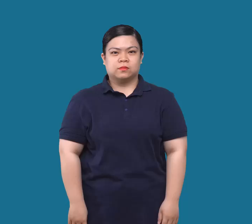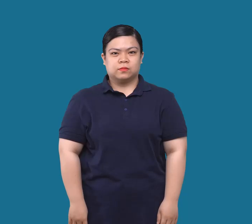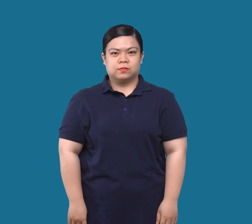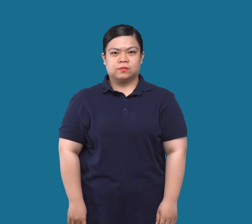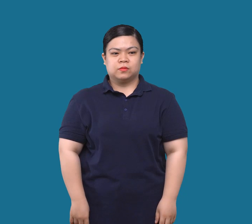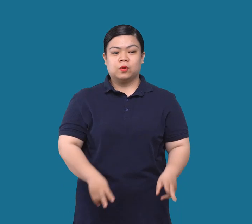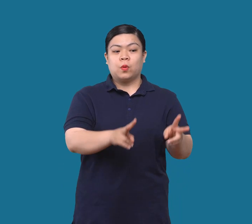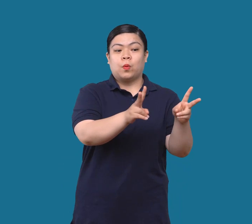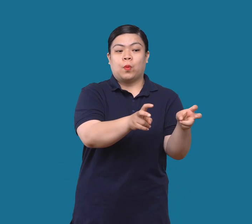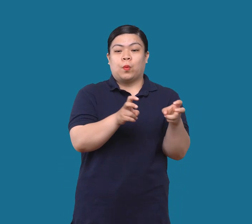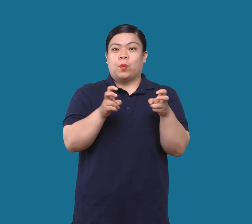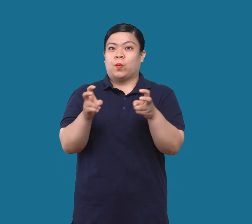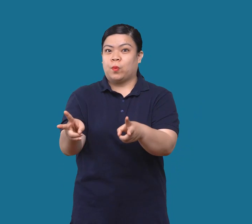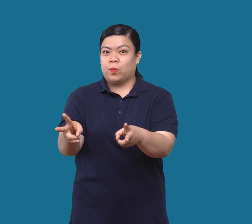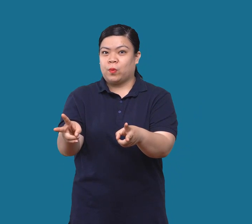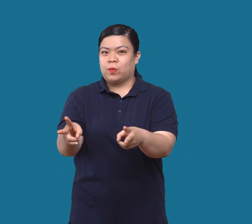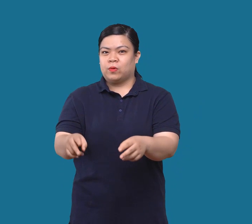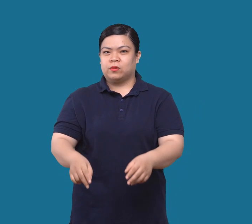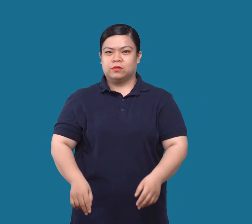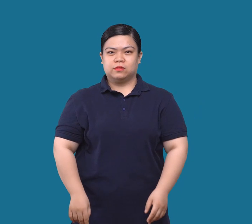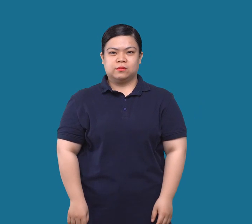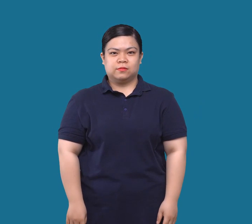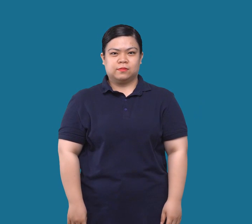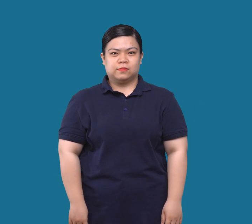quay cóp